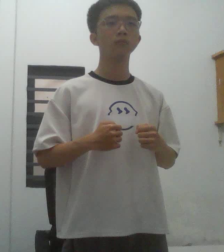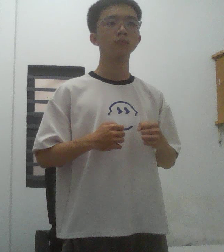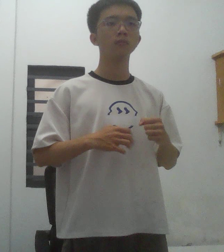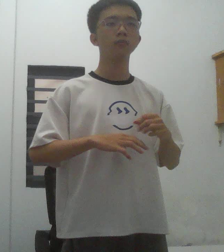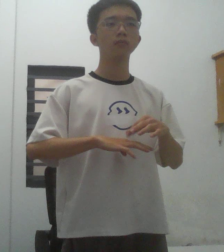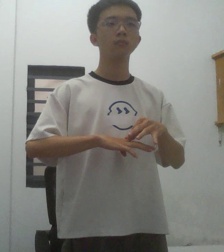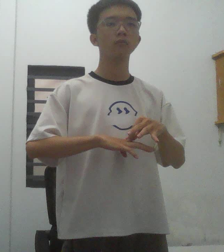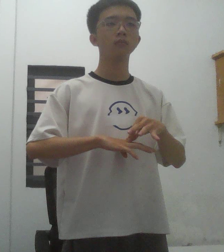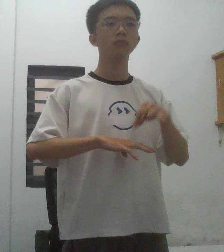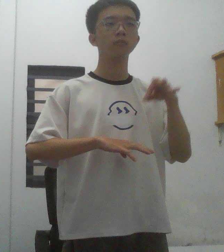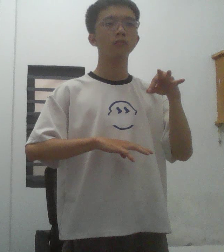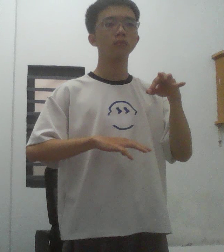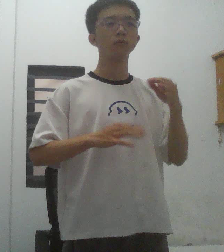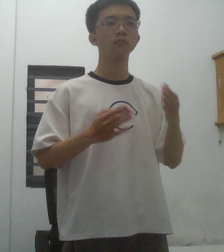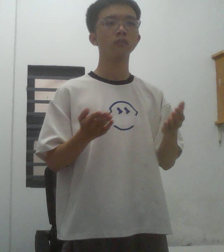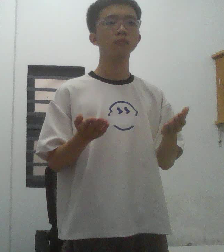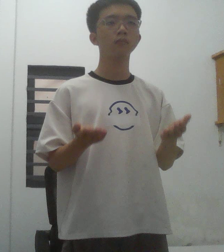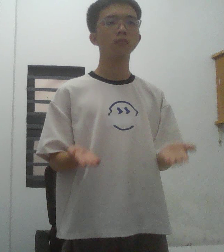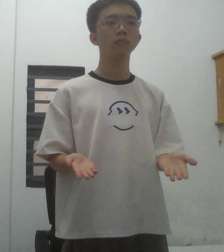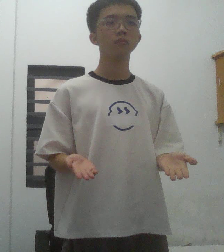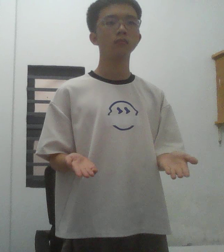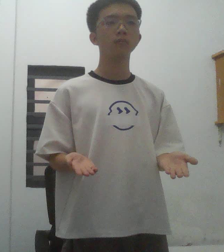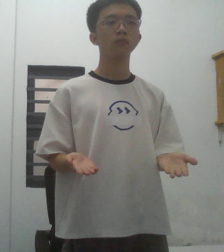tuan nay